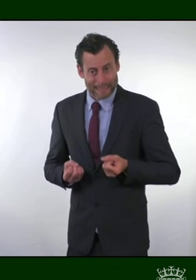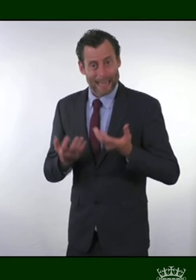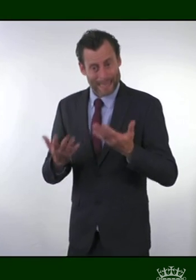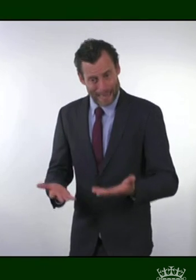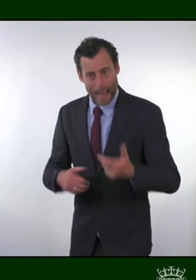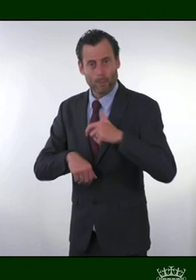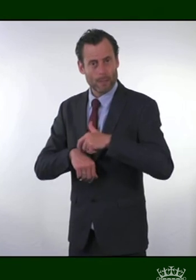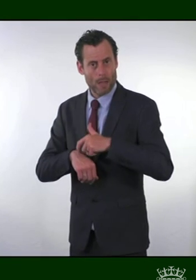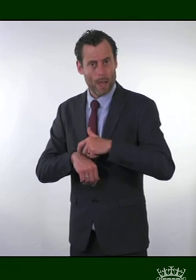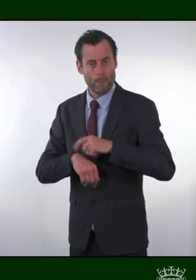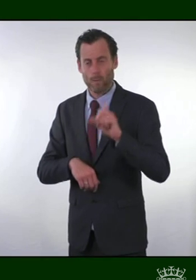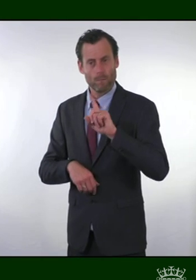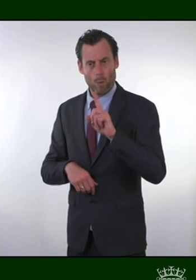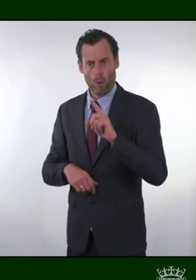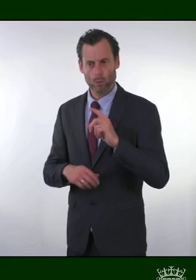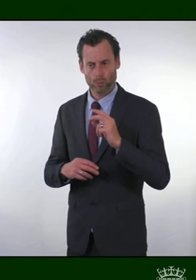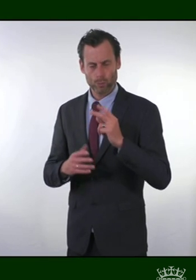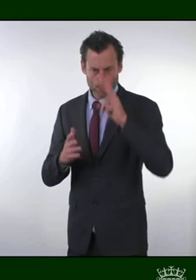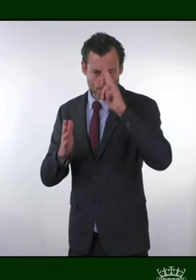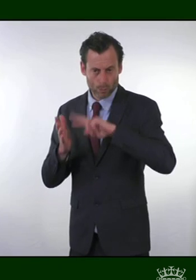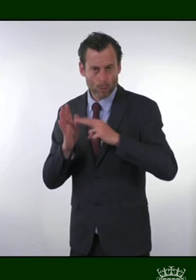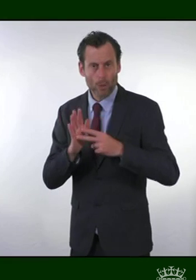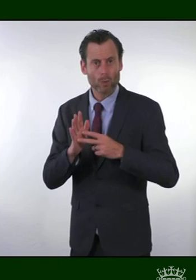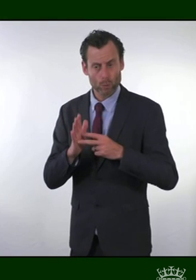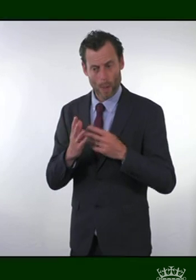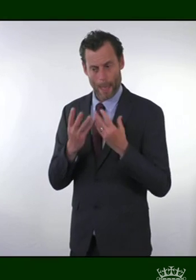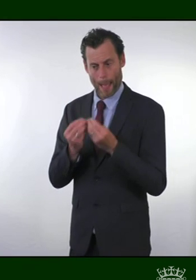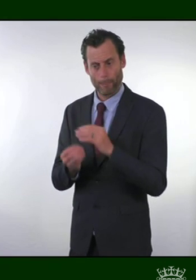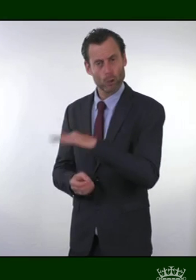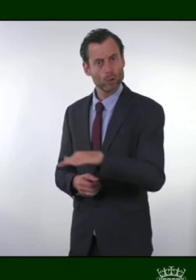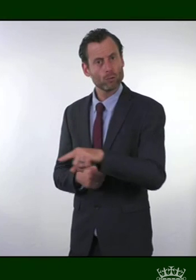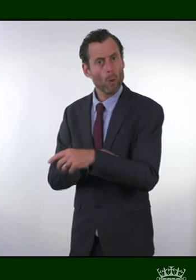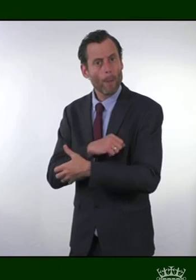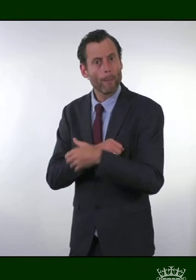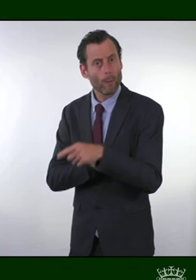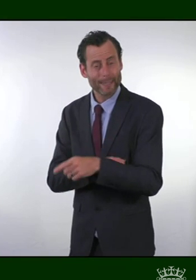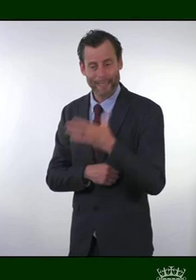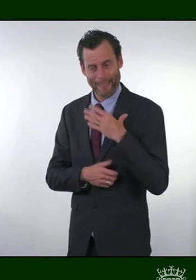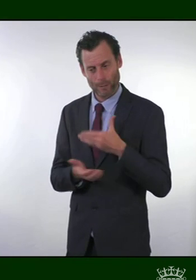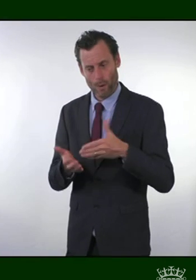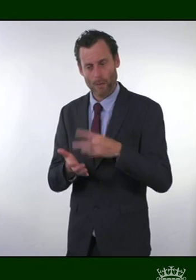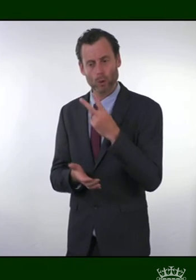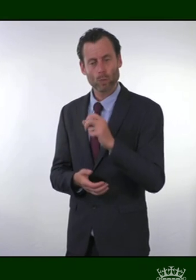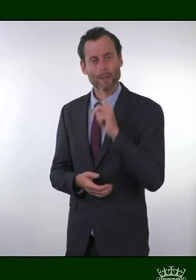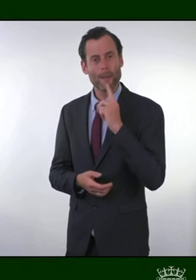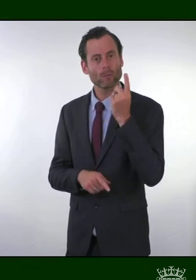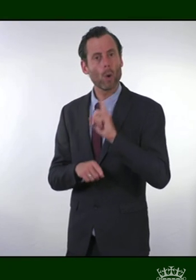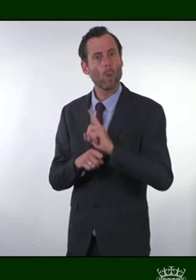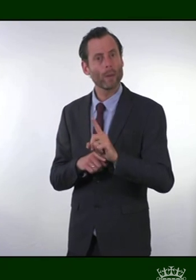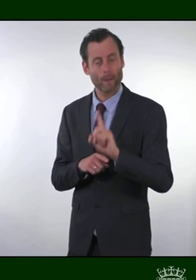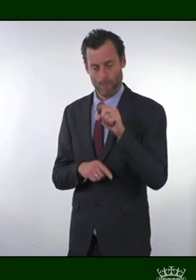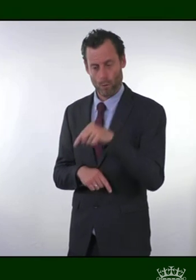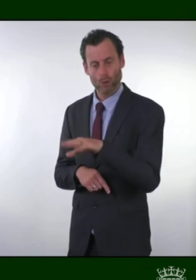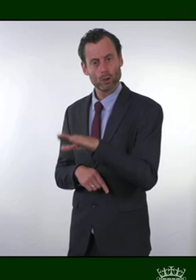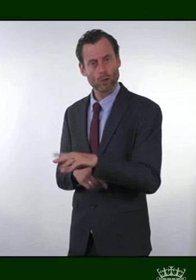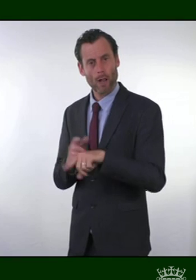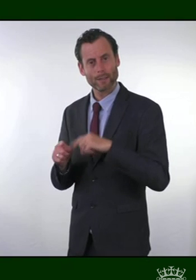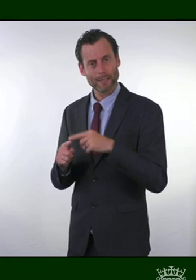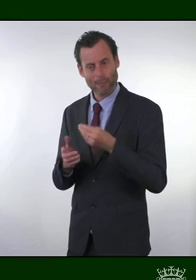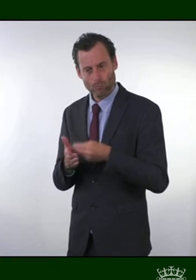Now is the time to strengthen measures to reverse rising child poverty, including a £20 per week increase in the child element of universal credit and child tax credits.